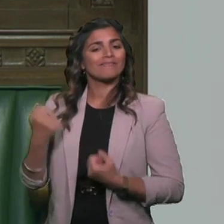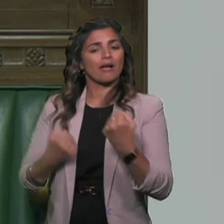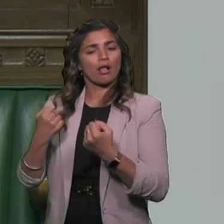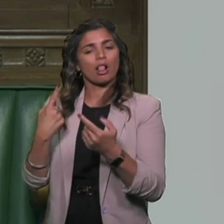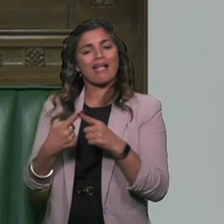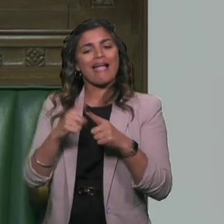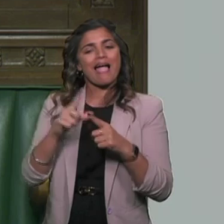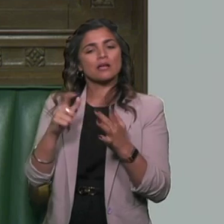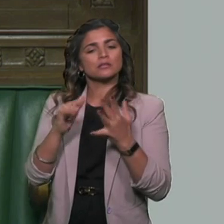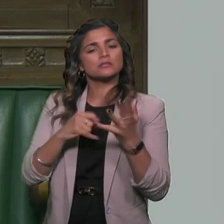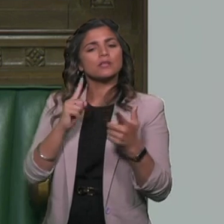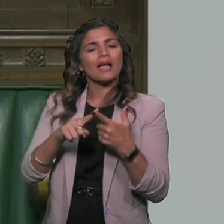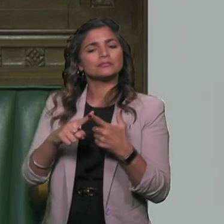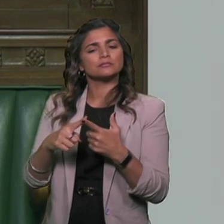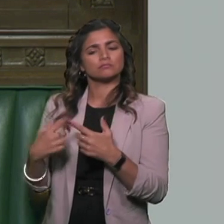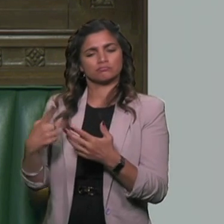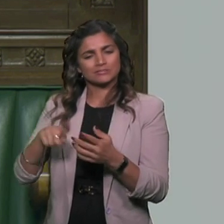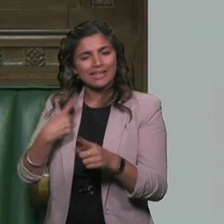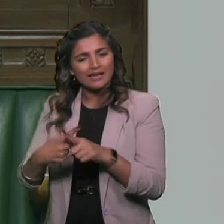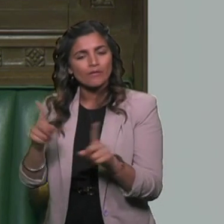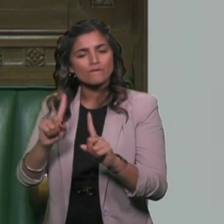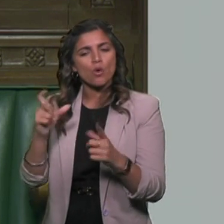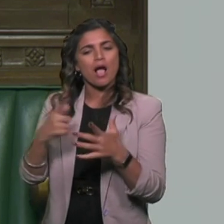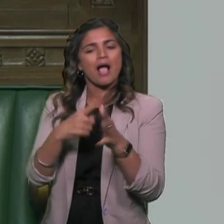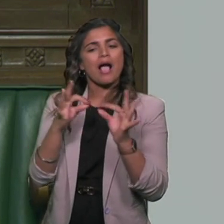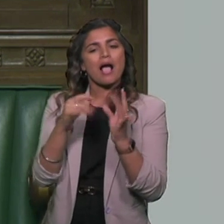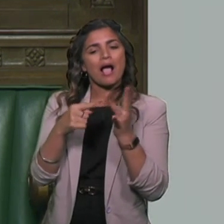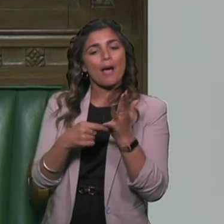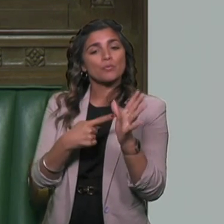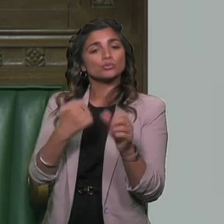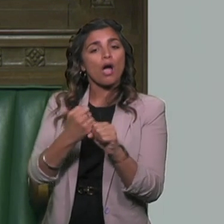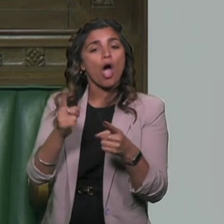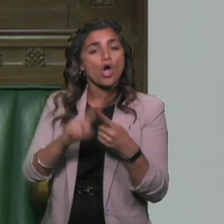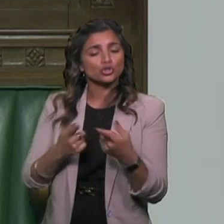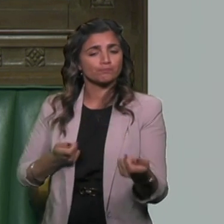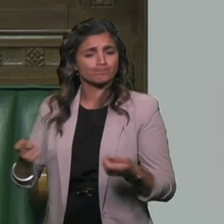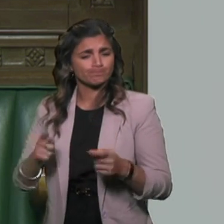Question agreed to.